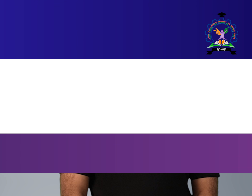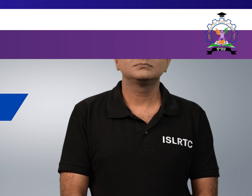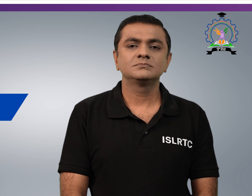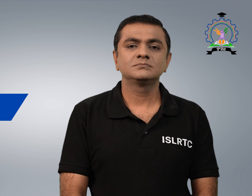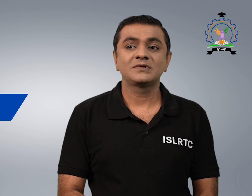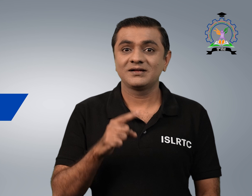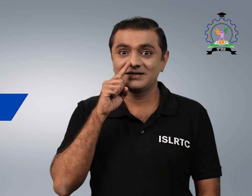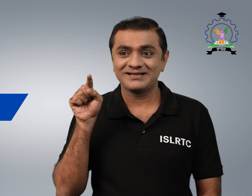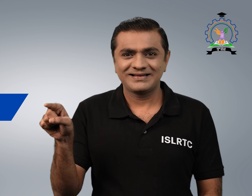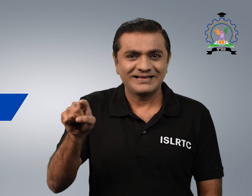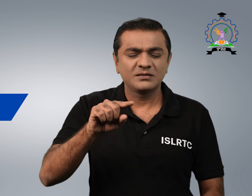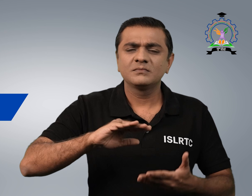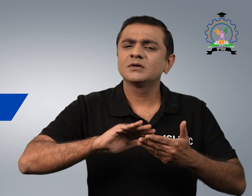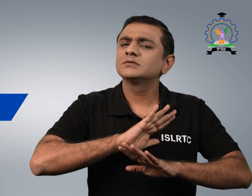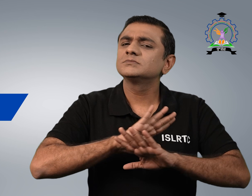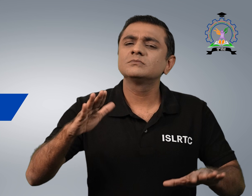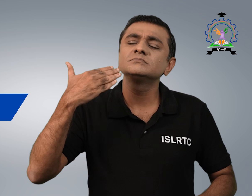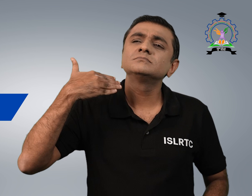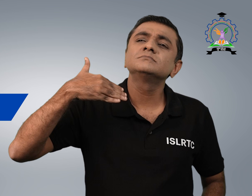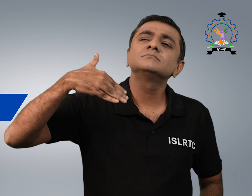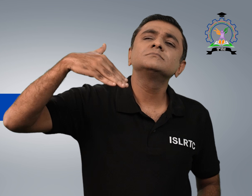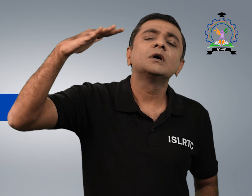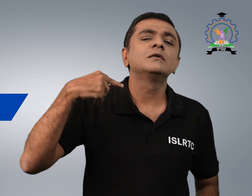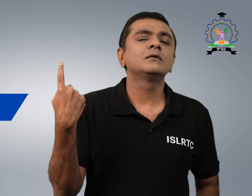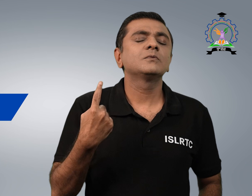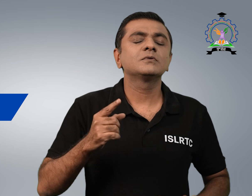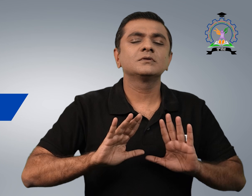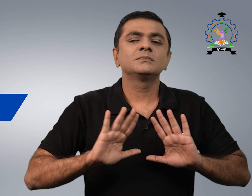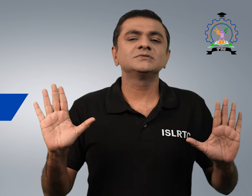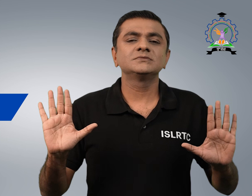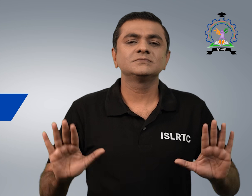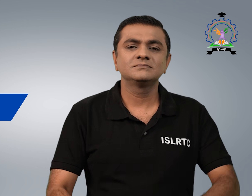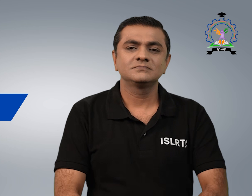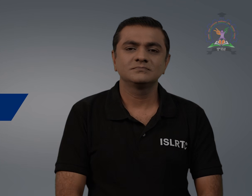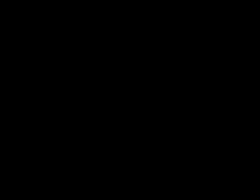Bachelorette refers to an unmarried woman, particularly for long time.